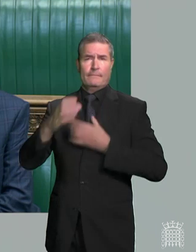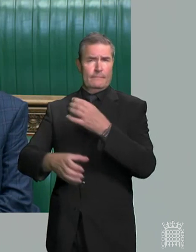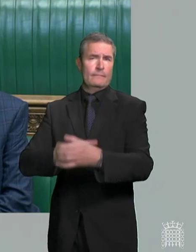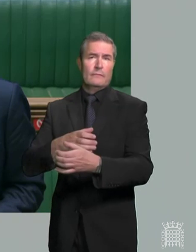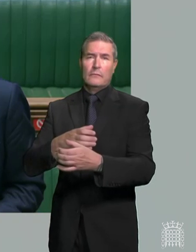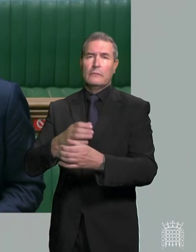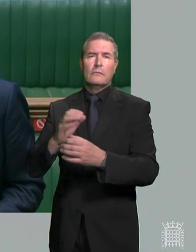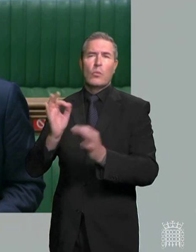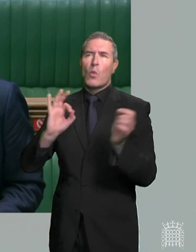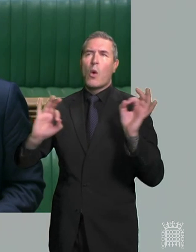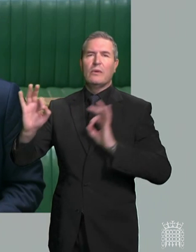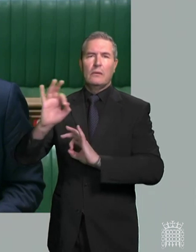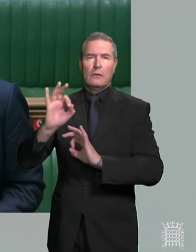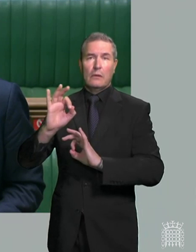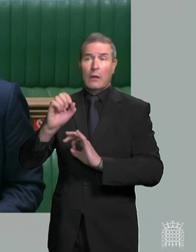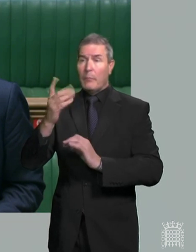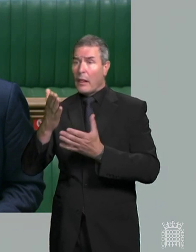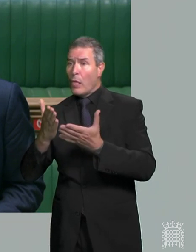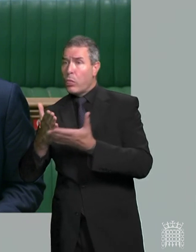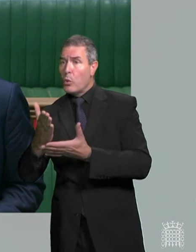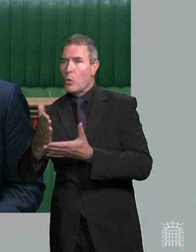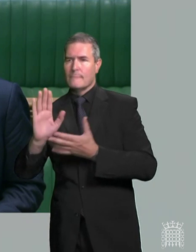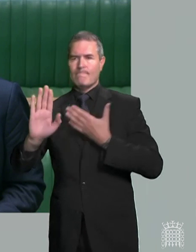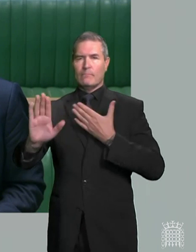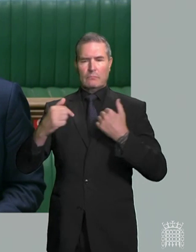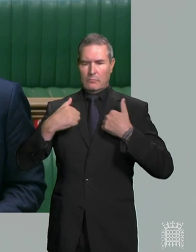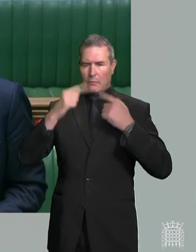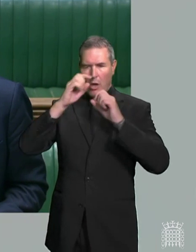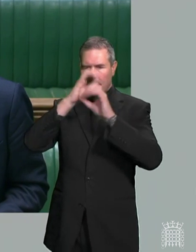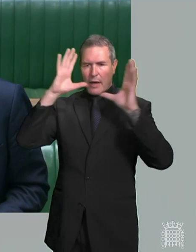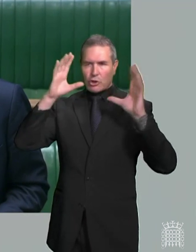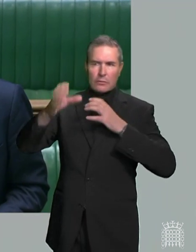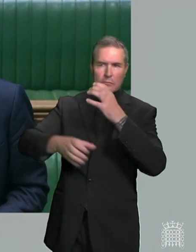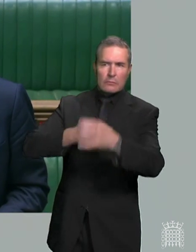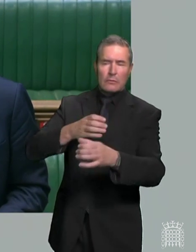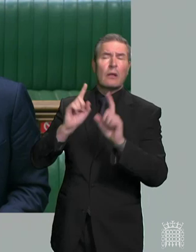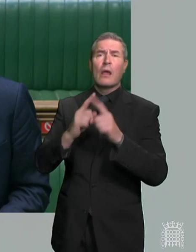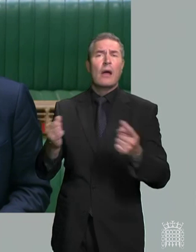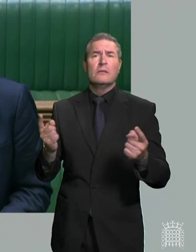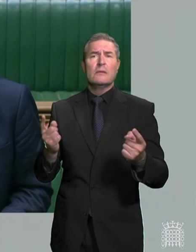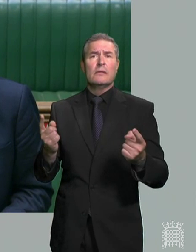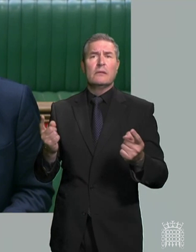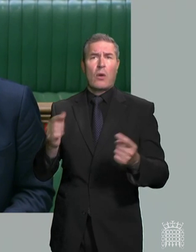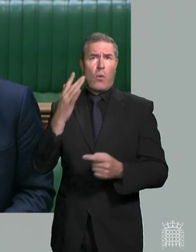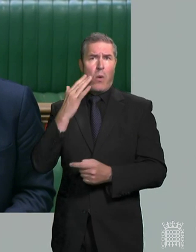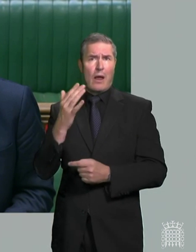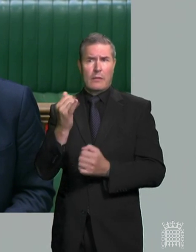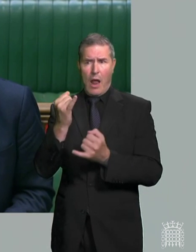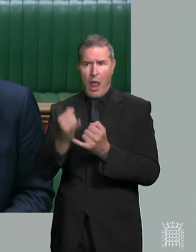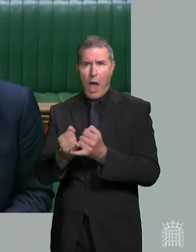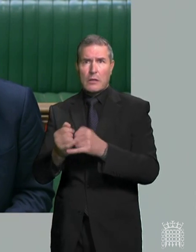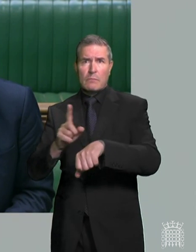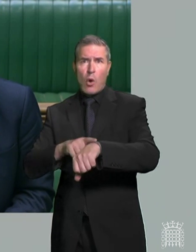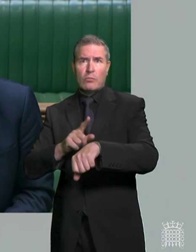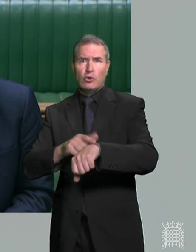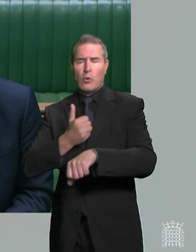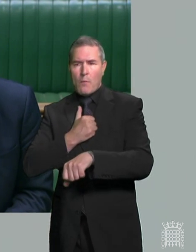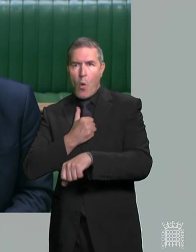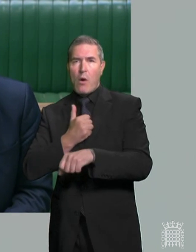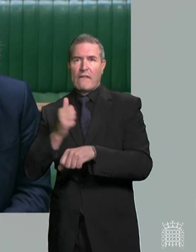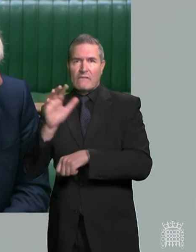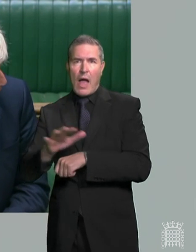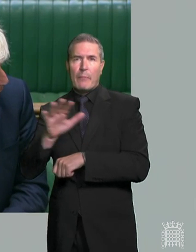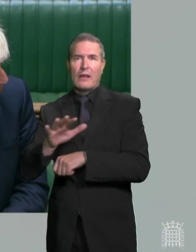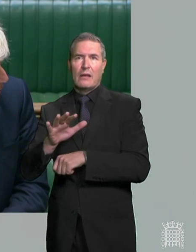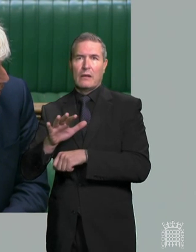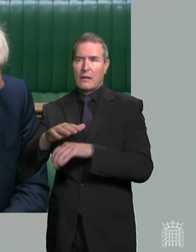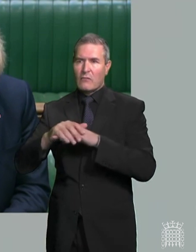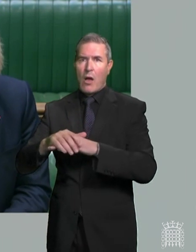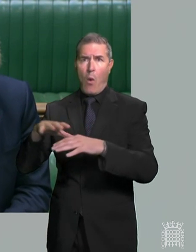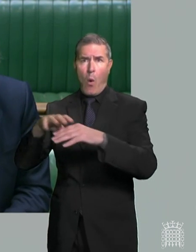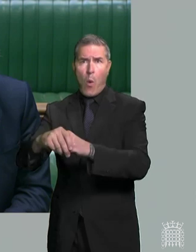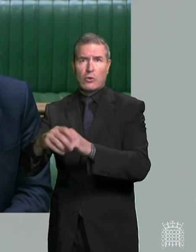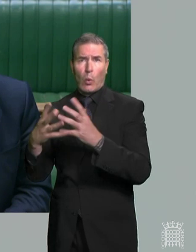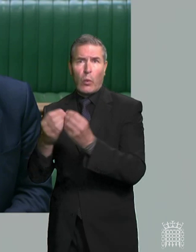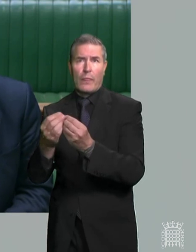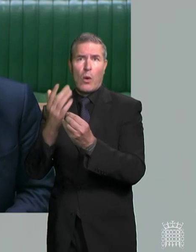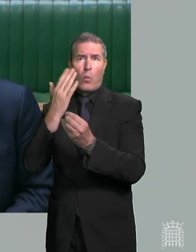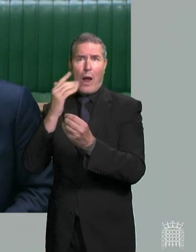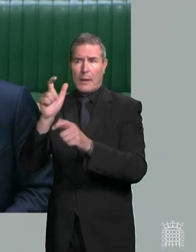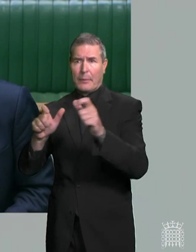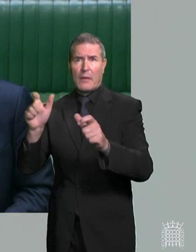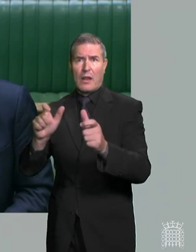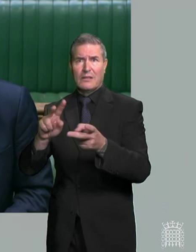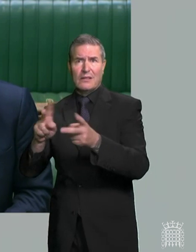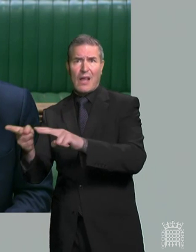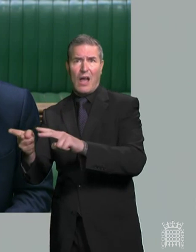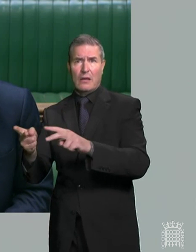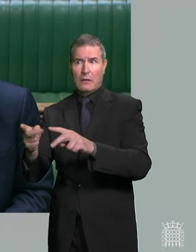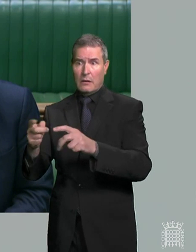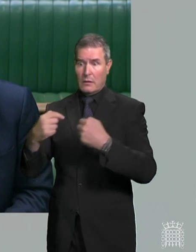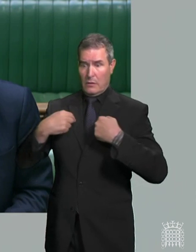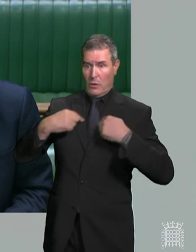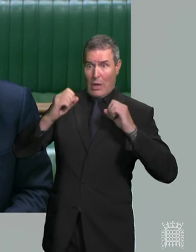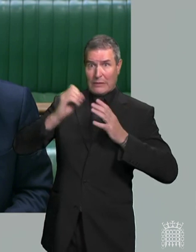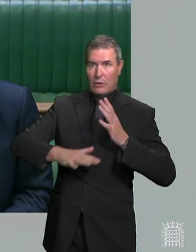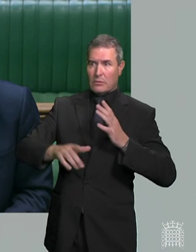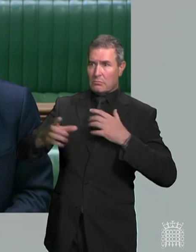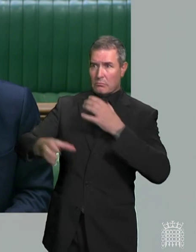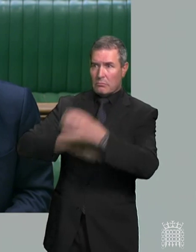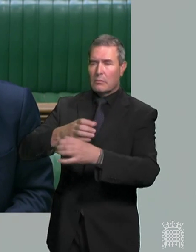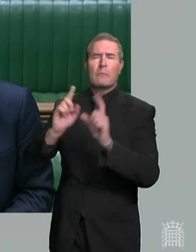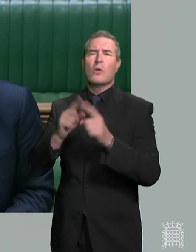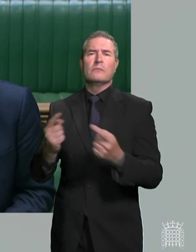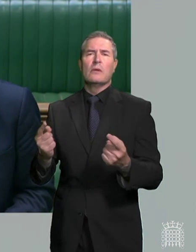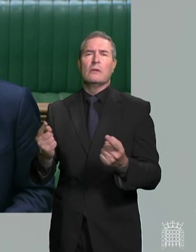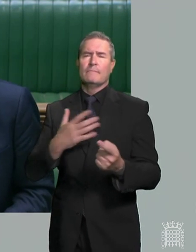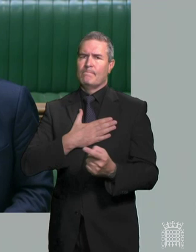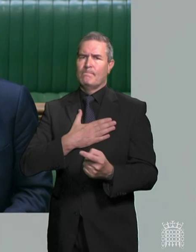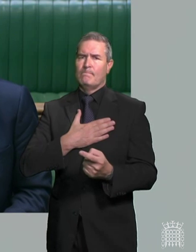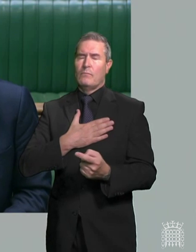No one who has not been through something like that can imagine what it must feel like to be deprived of the ability to mourn properly and to hold the hands of a loved one in their last moments in the way that the honourable Gentleman describes.